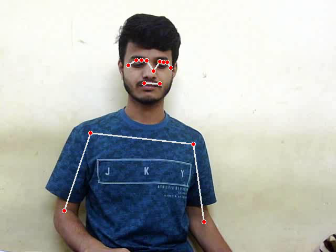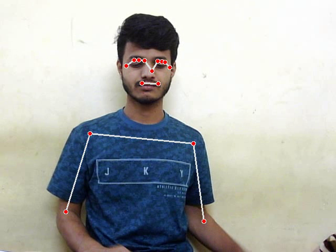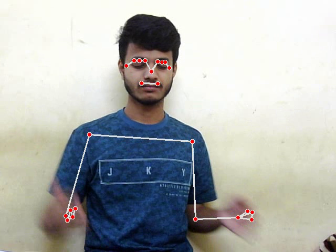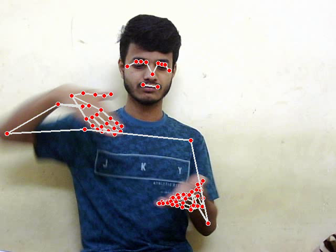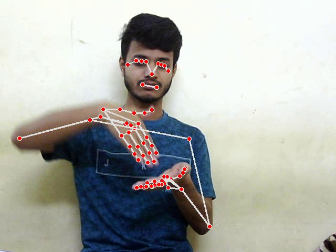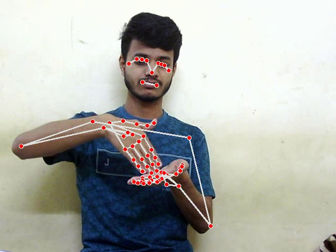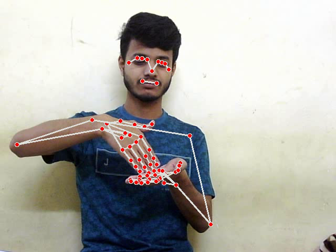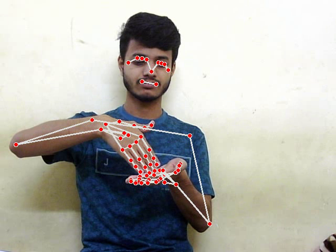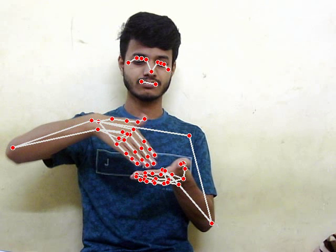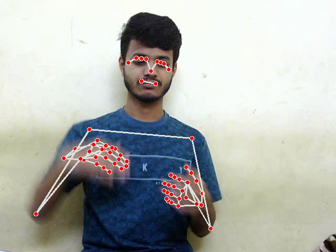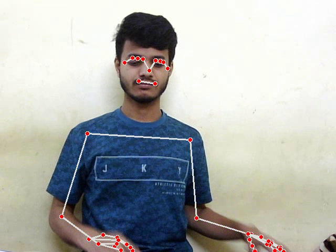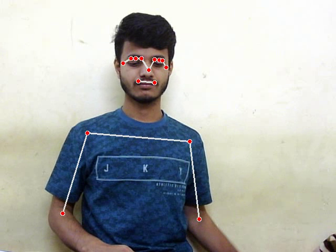again